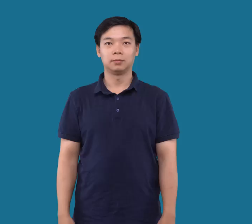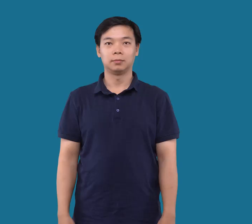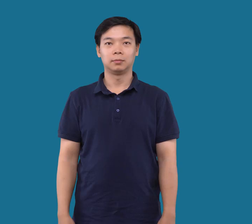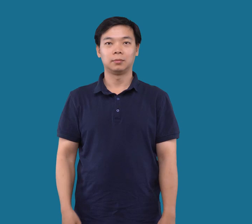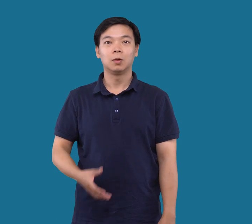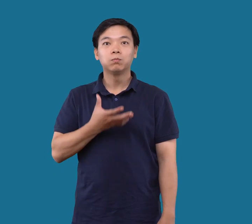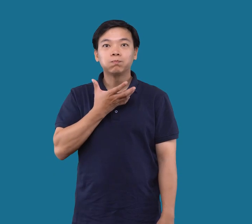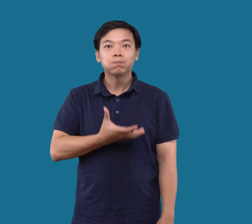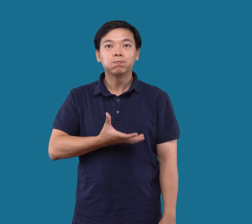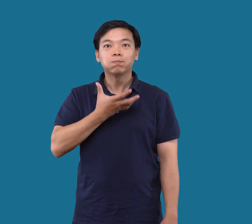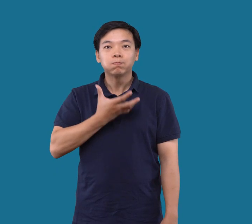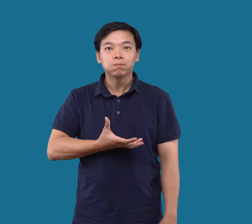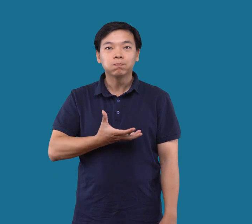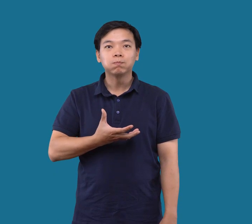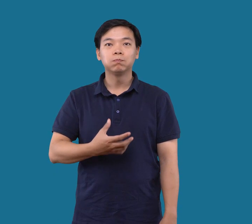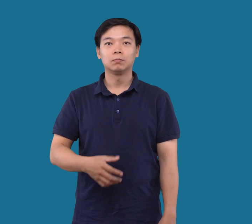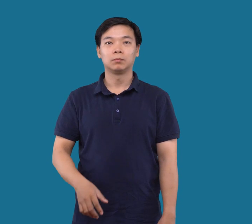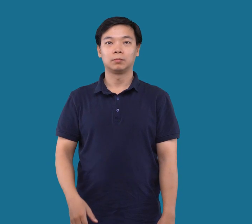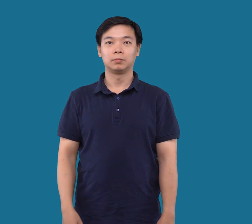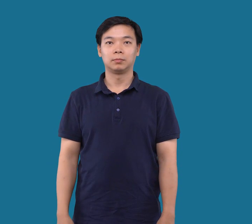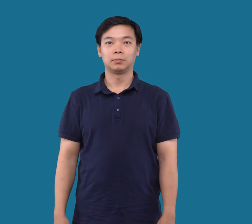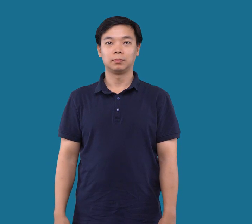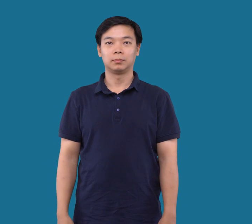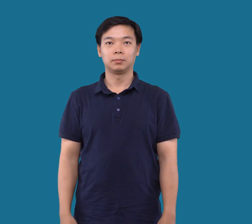con cóc